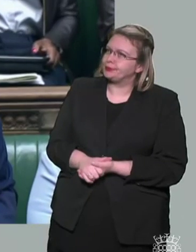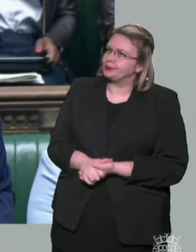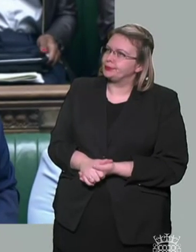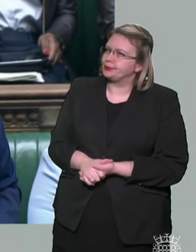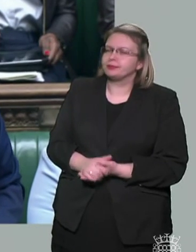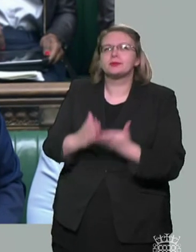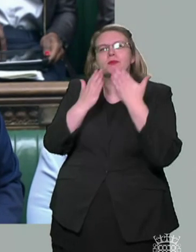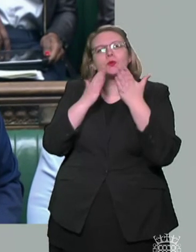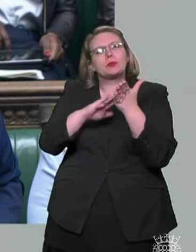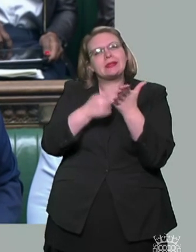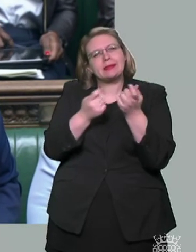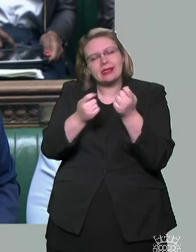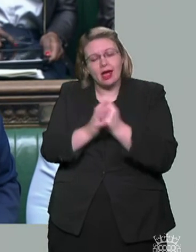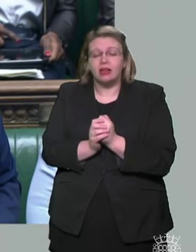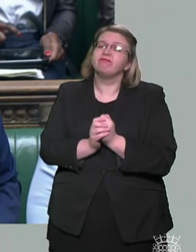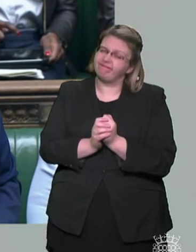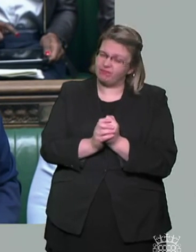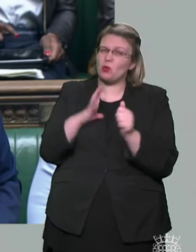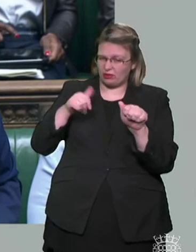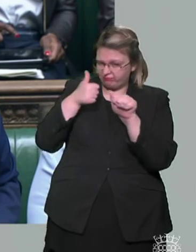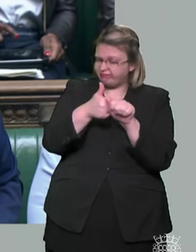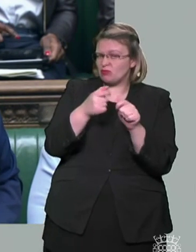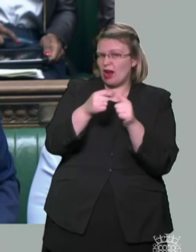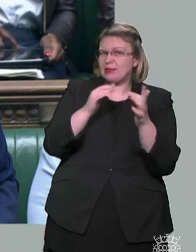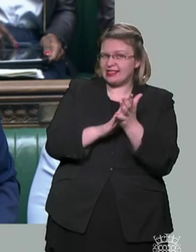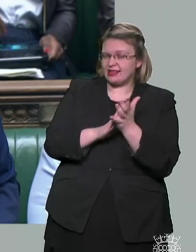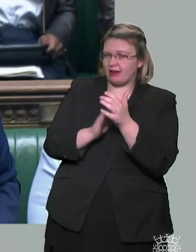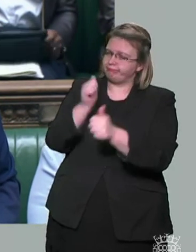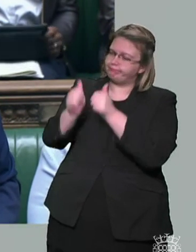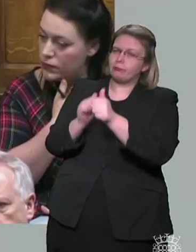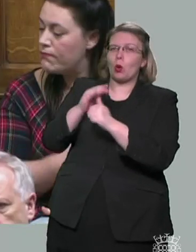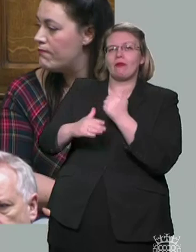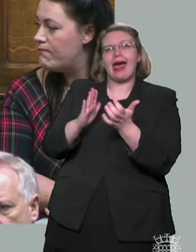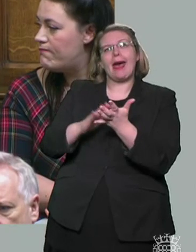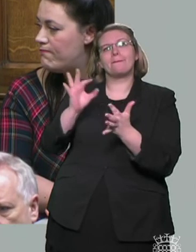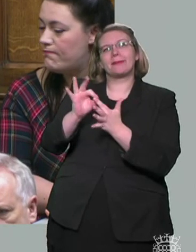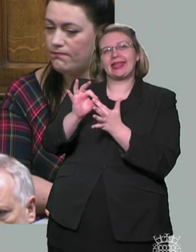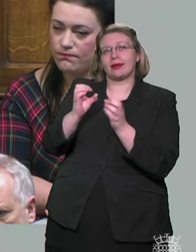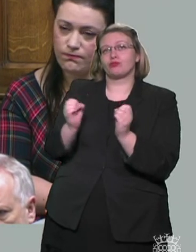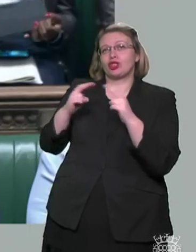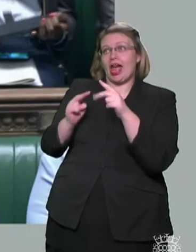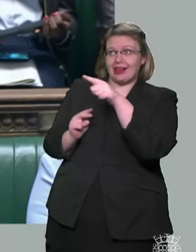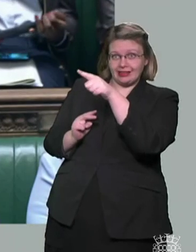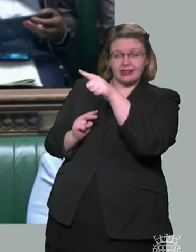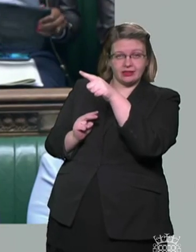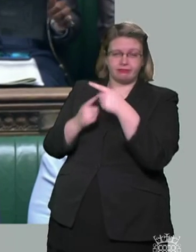May I start by joining the Prime Minister in his remarks in relation to the honourable Member for Bridgend ?